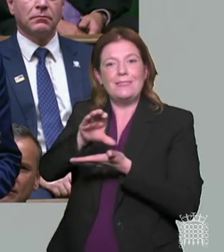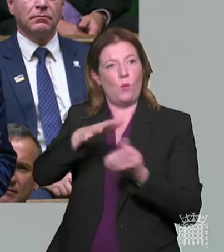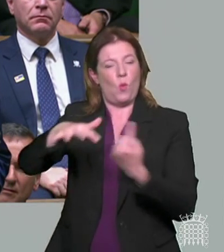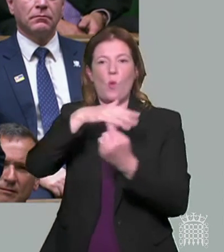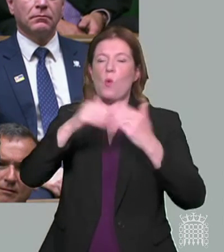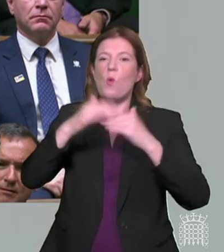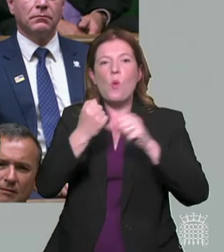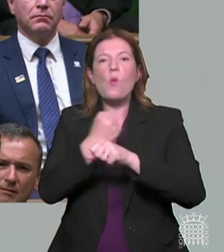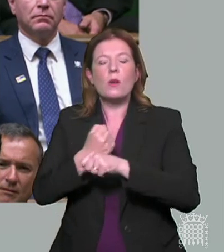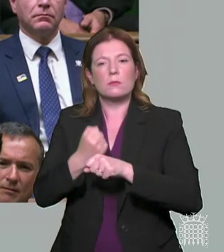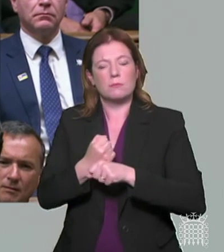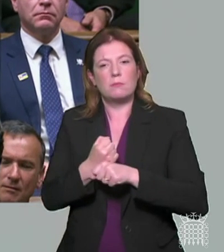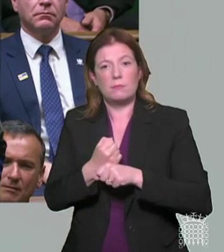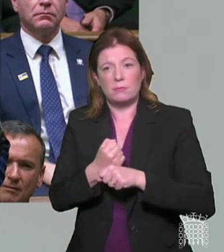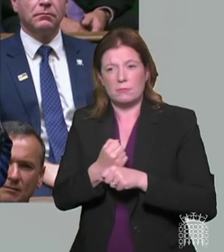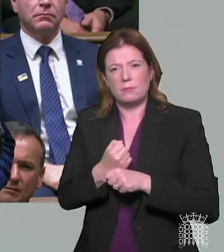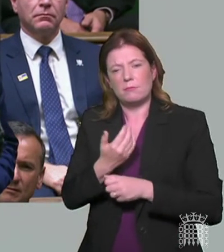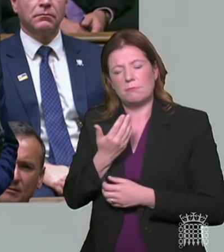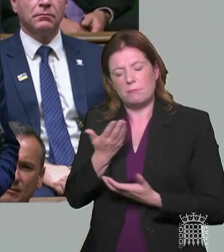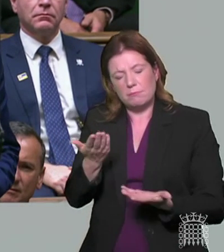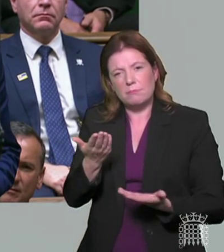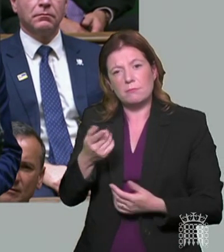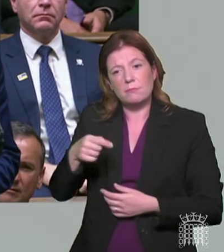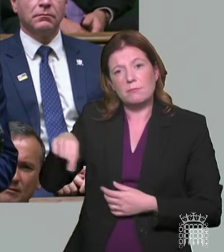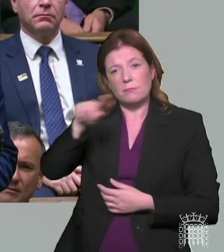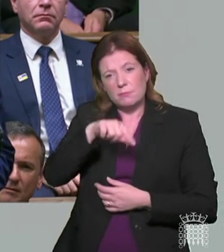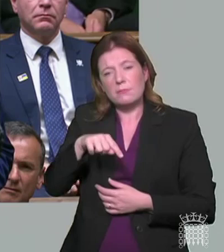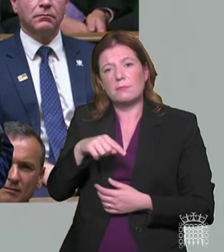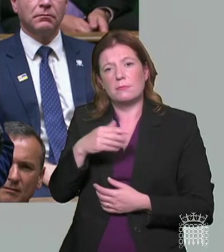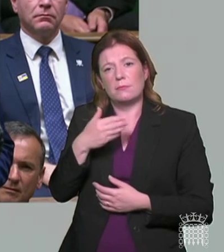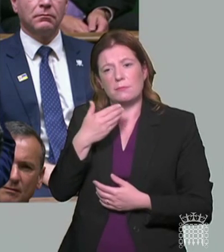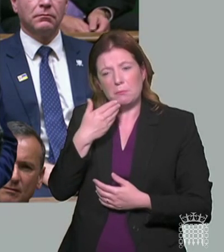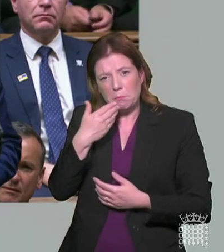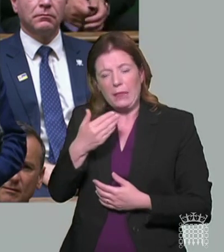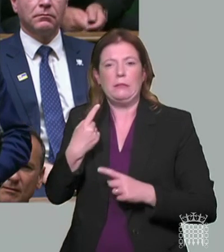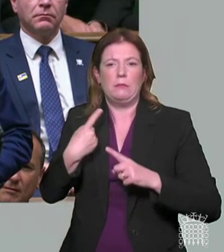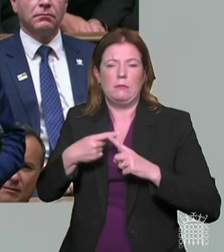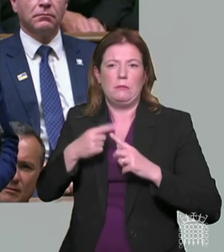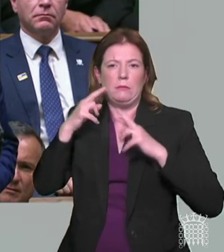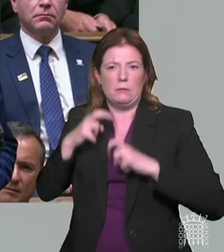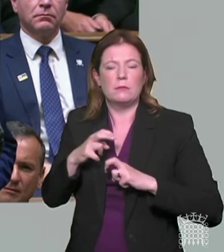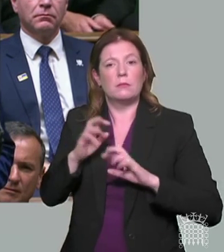Can I urge my right honourable Friend to ensure that those cases are taken as seriously as possible?